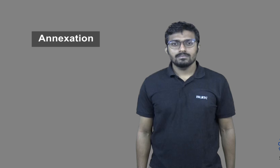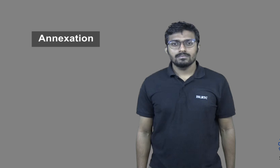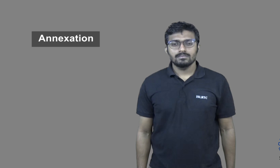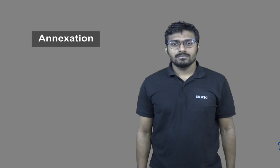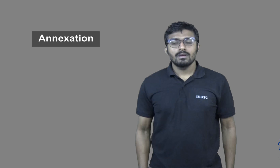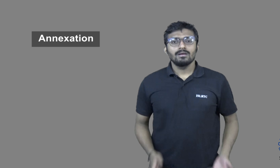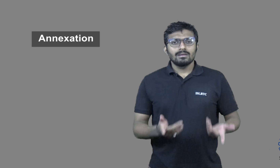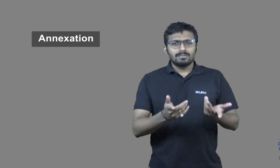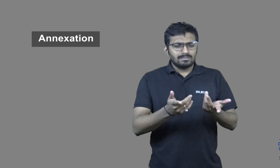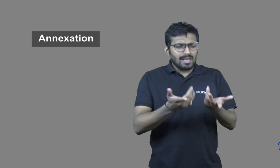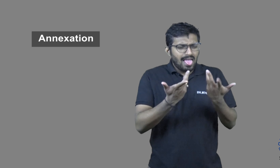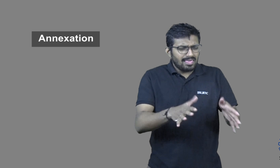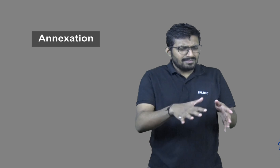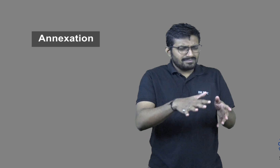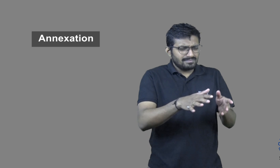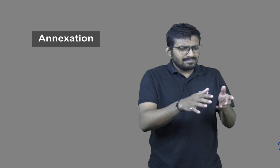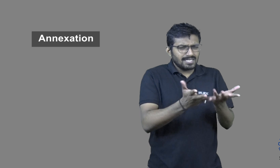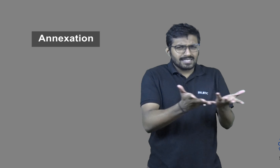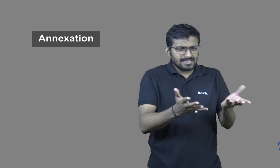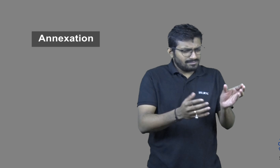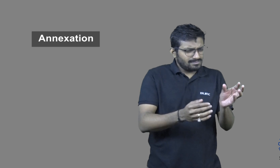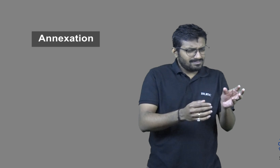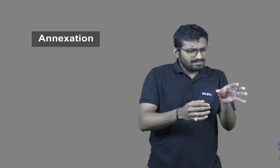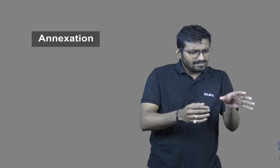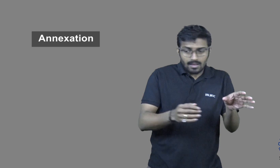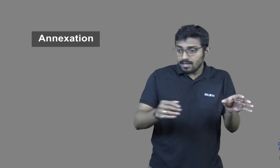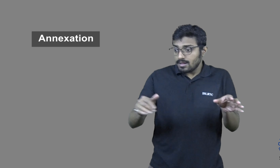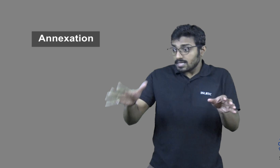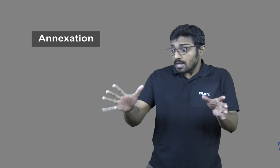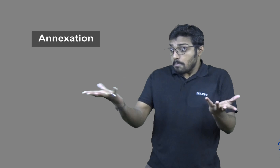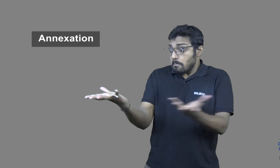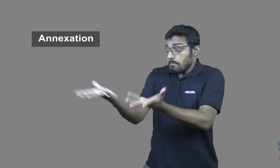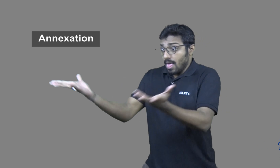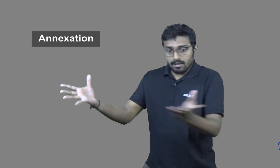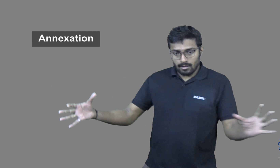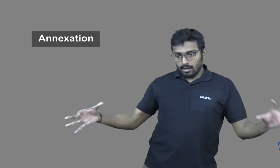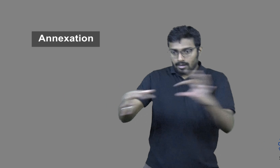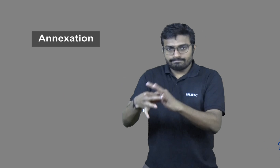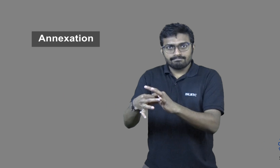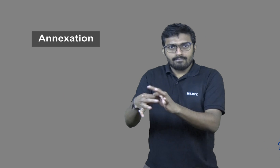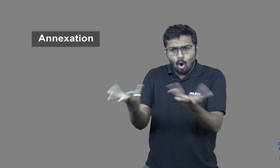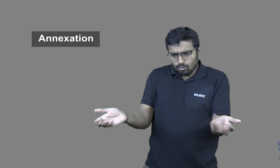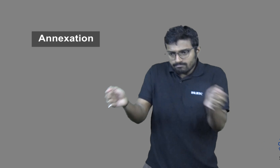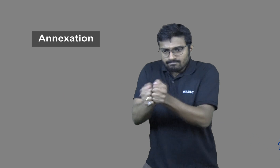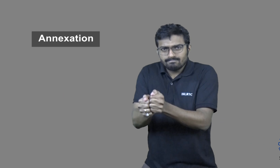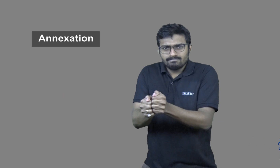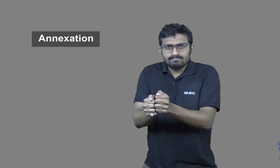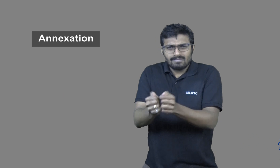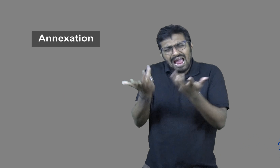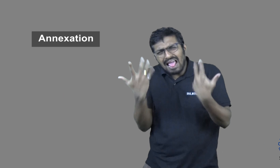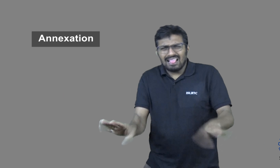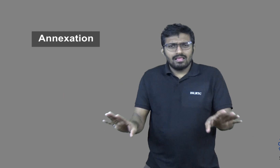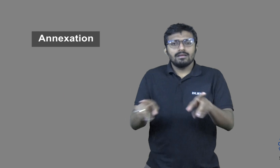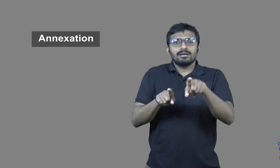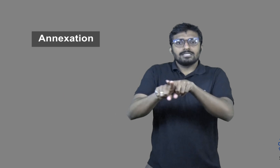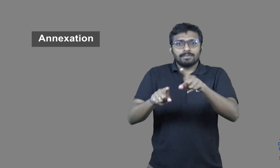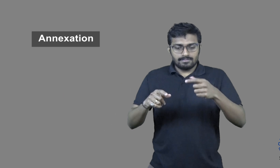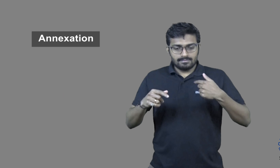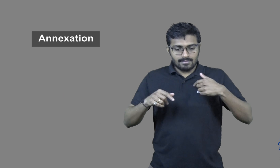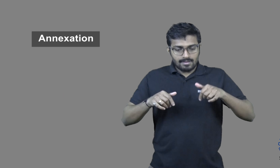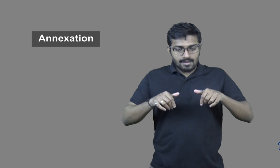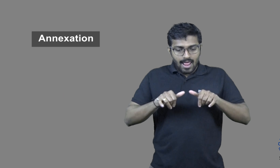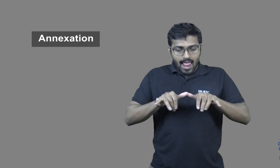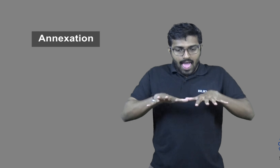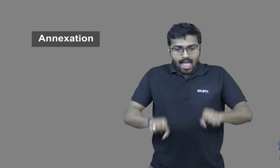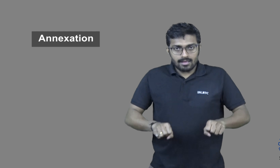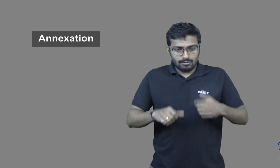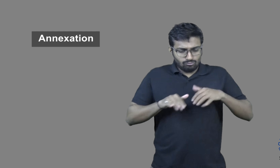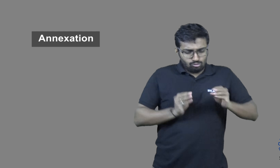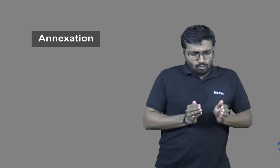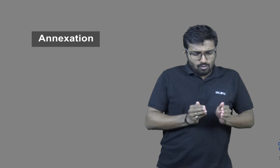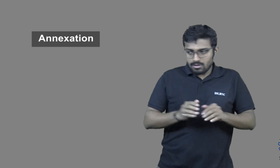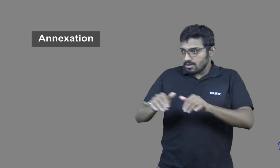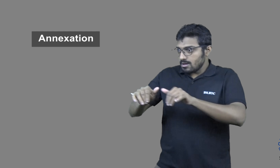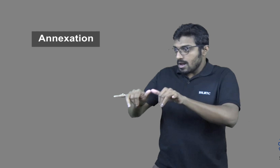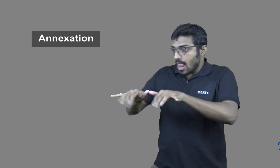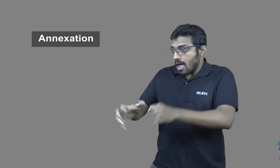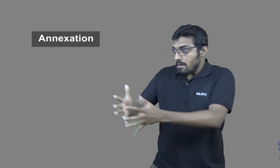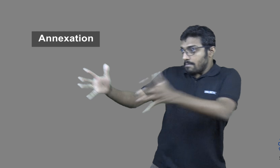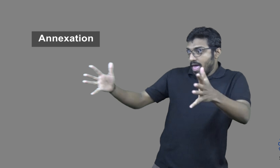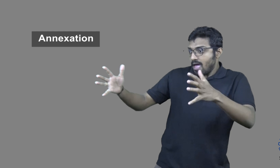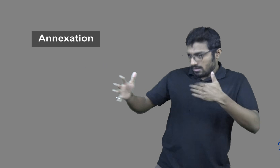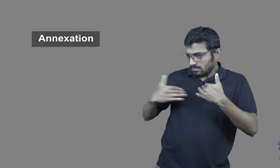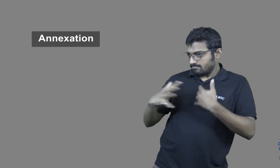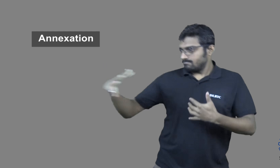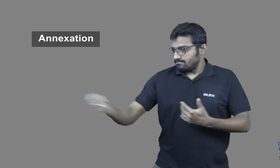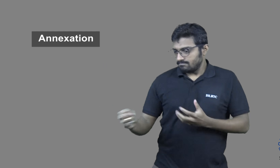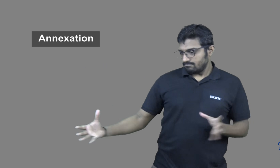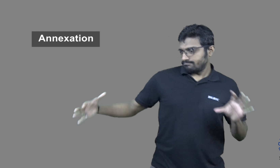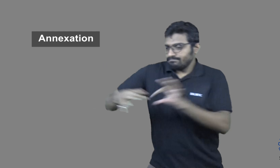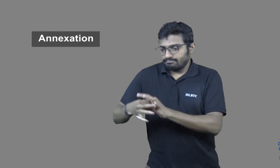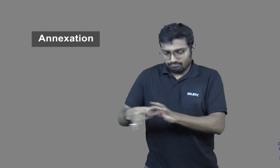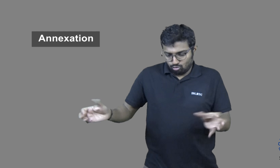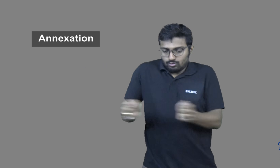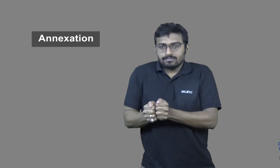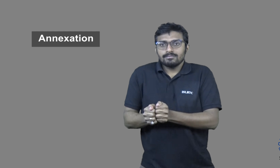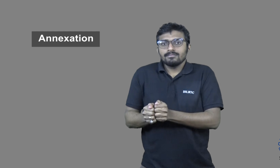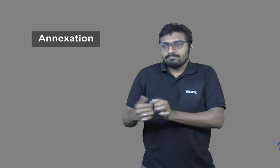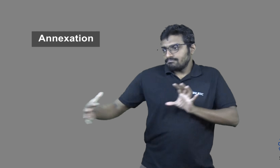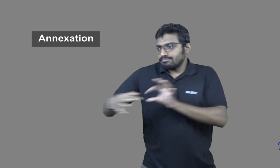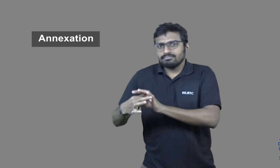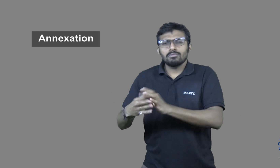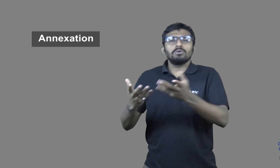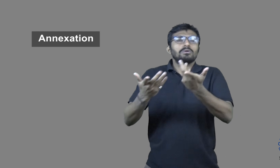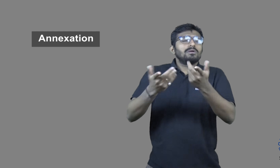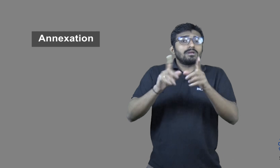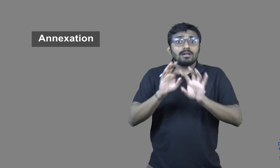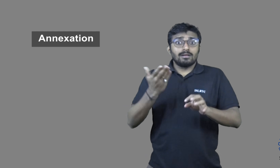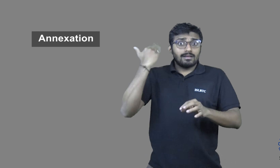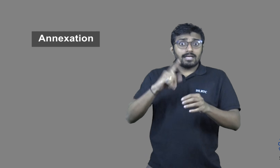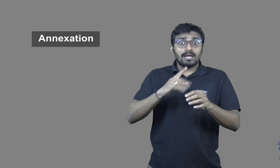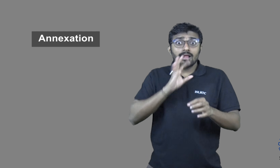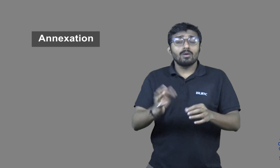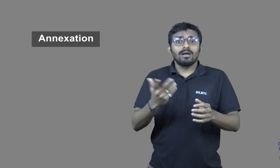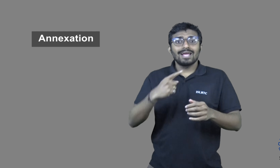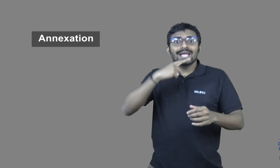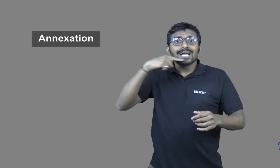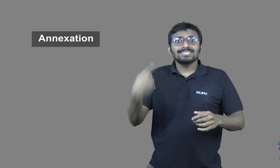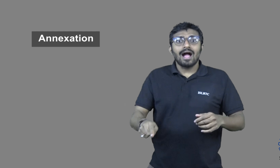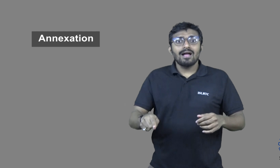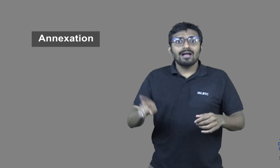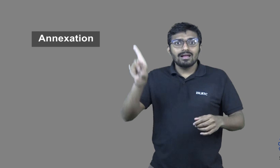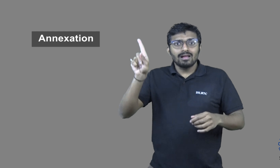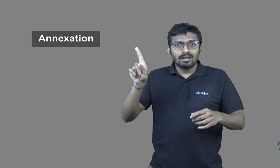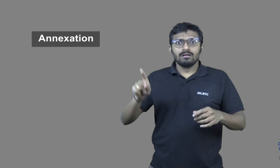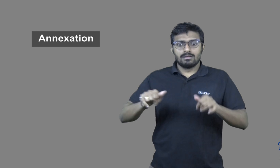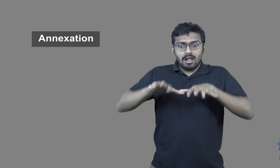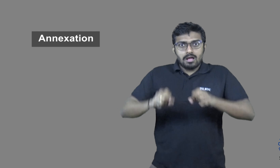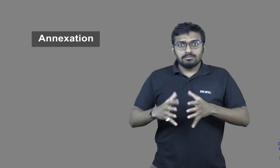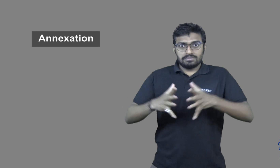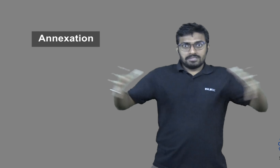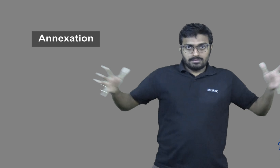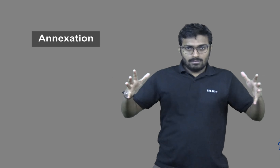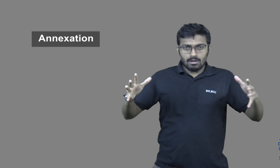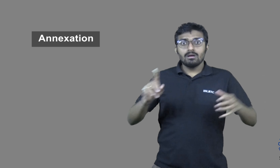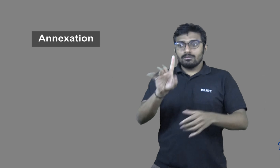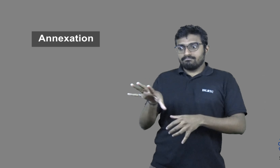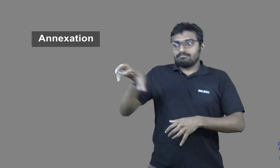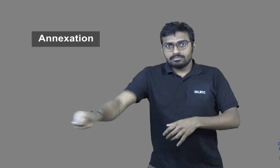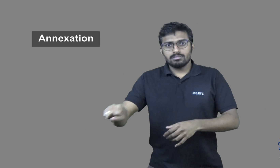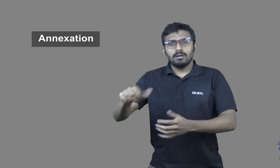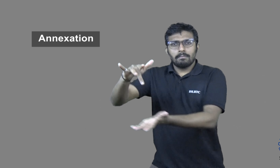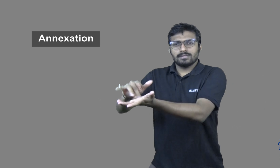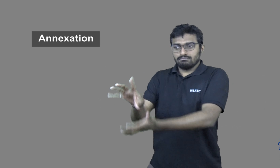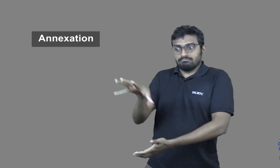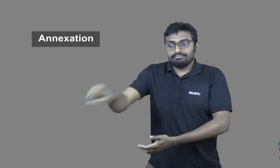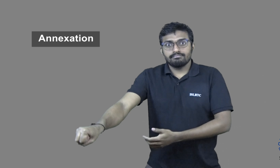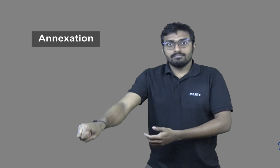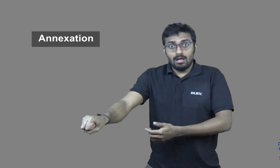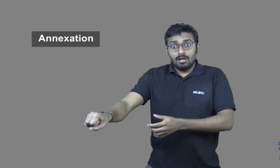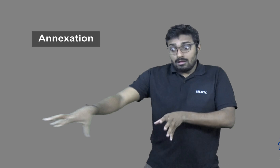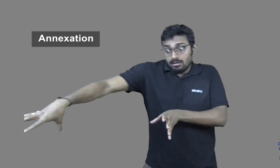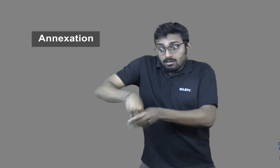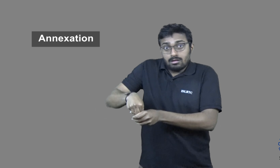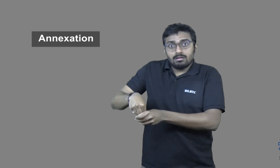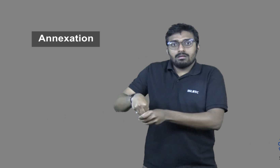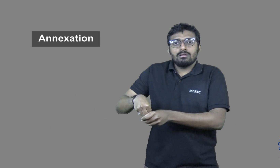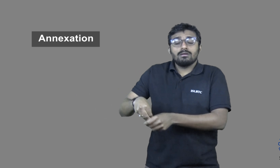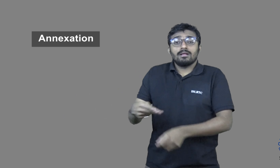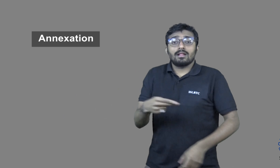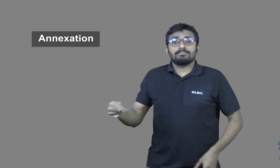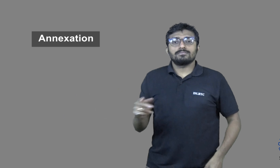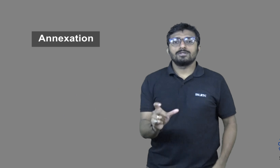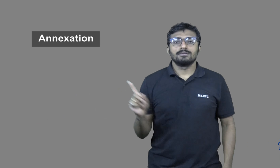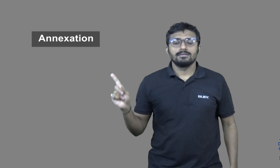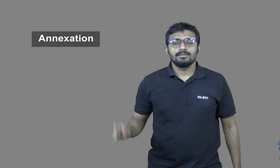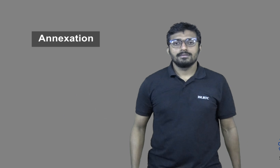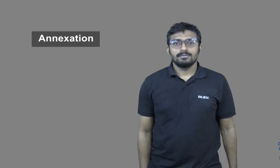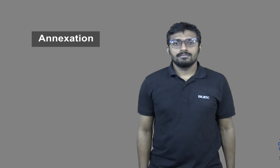Annexation